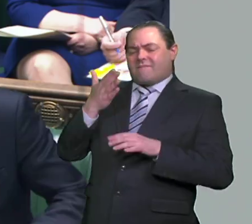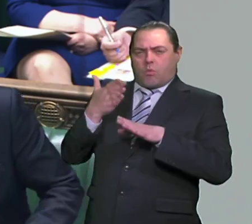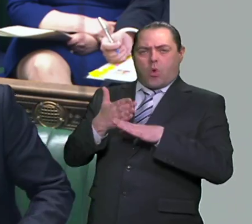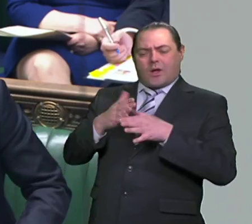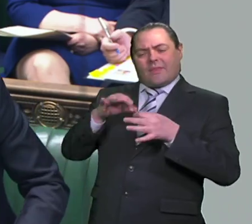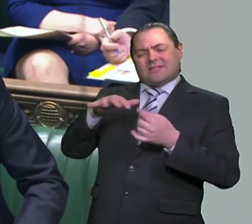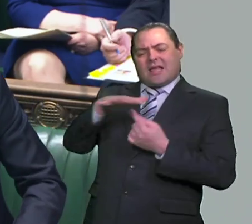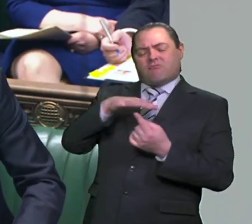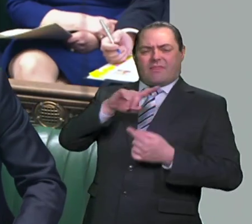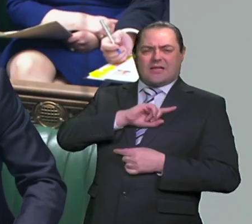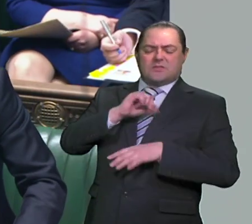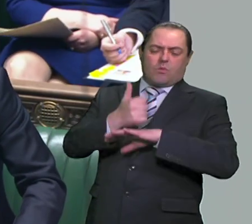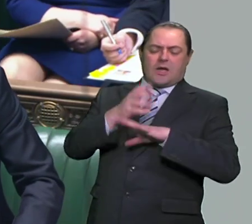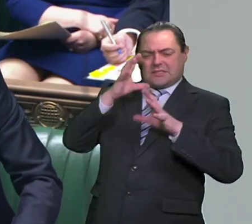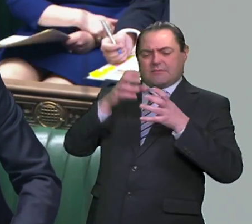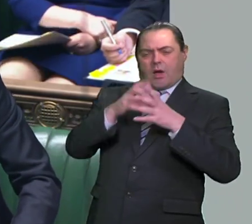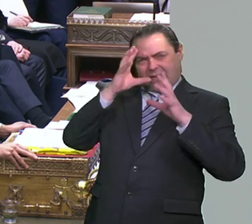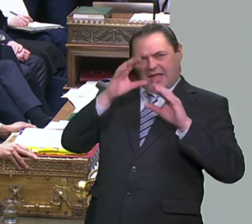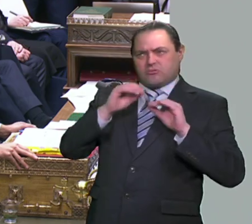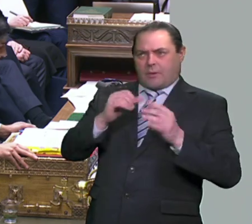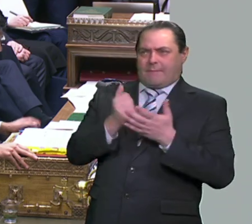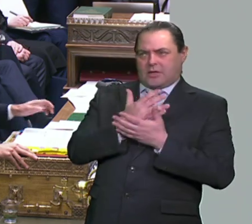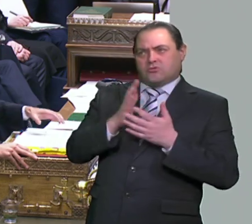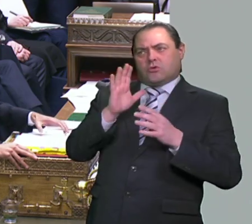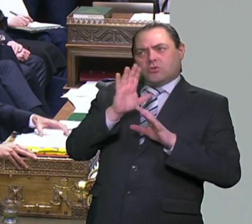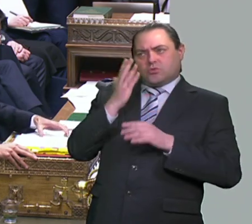That is why I have asked the Department for Education to ensure that schools are not teaching